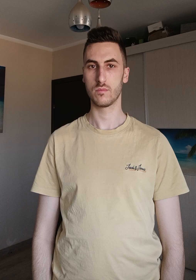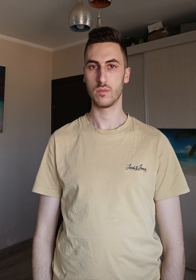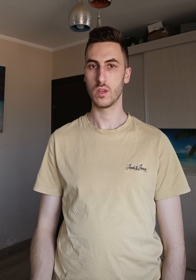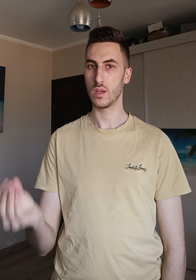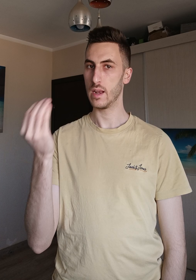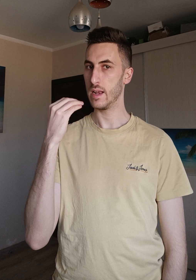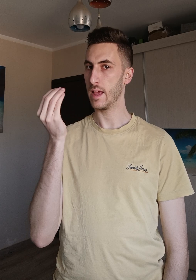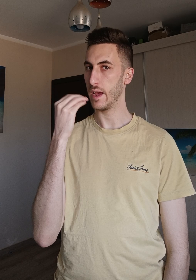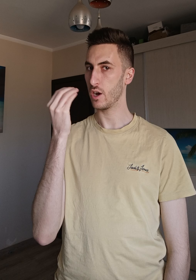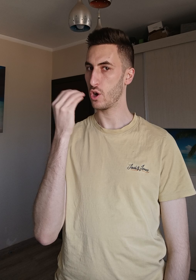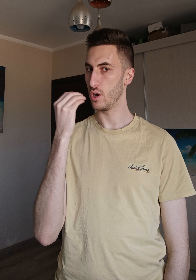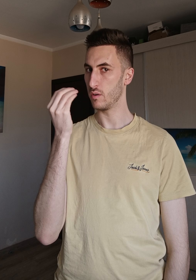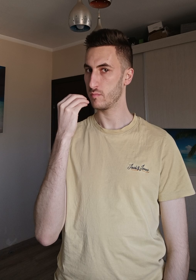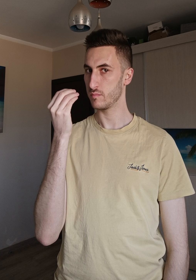לאכול